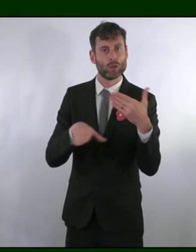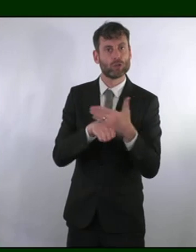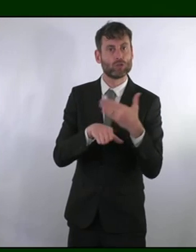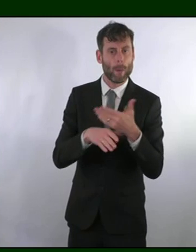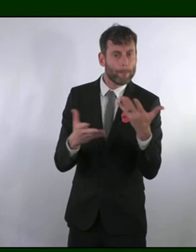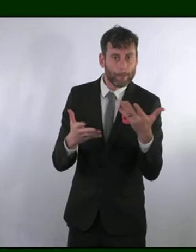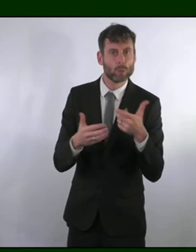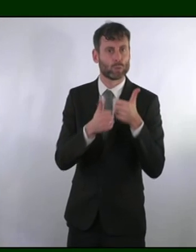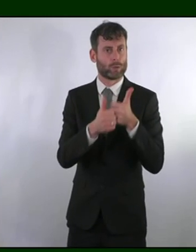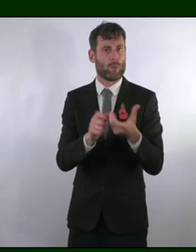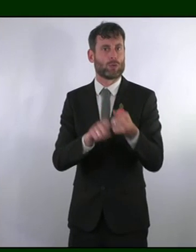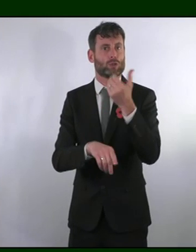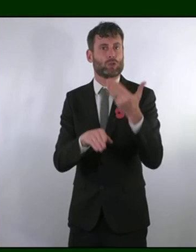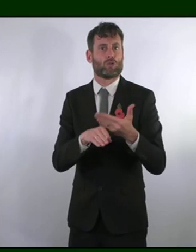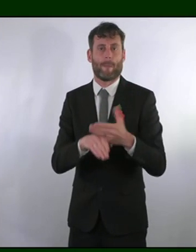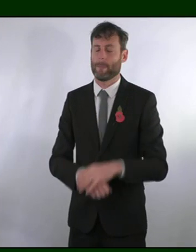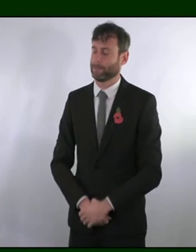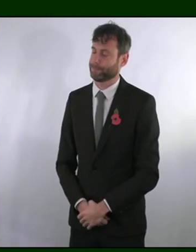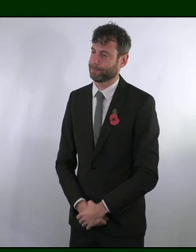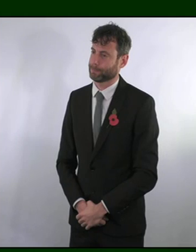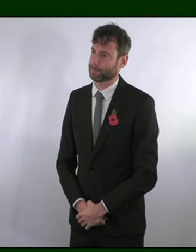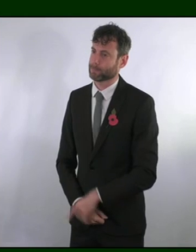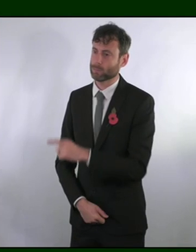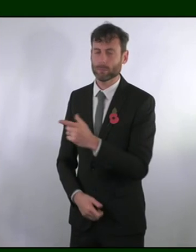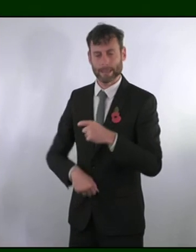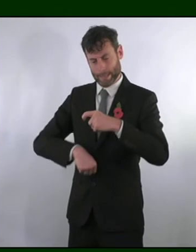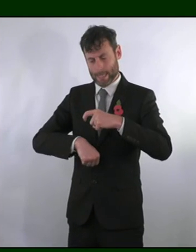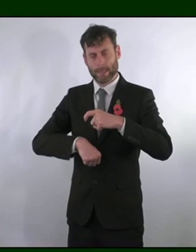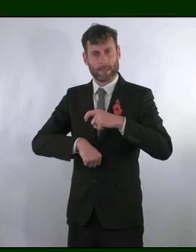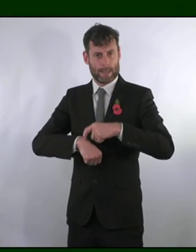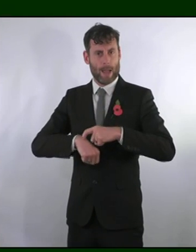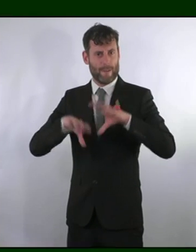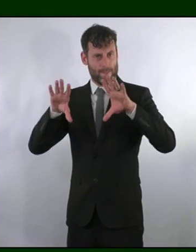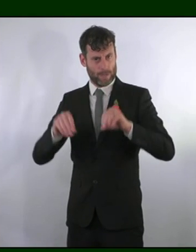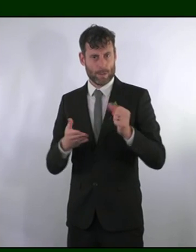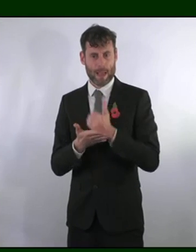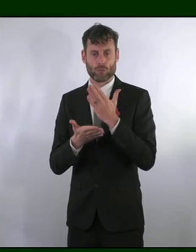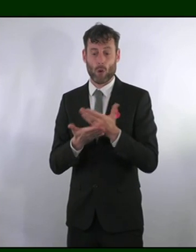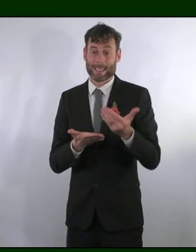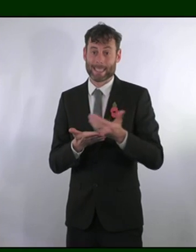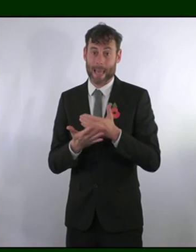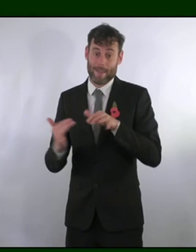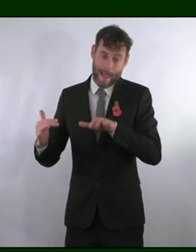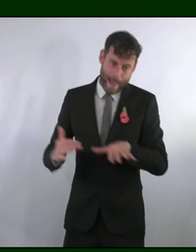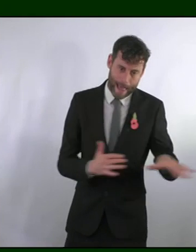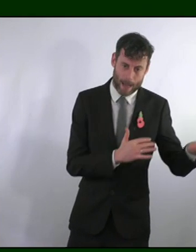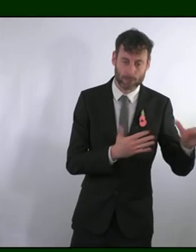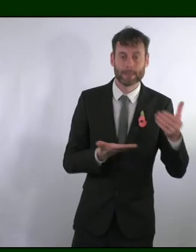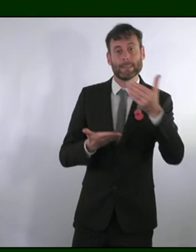In order to allow the safe exit of hon. Members participating in this item of business and the safe arrival of those participating in the next, I am suspending